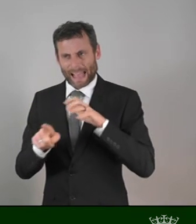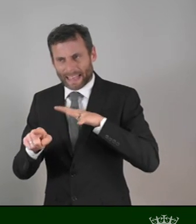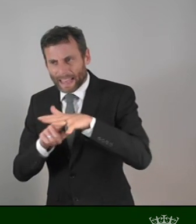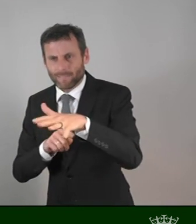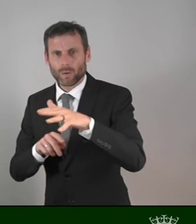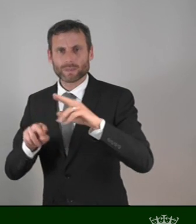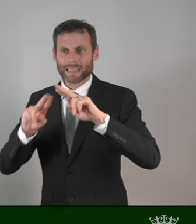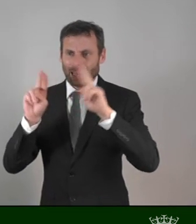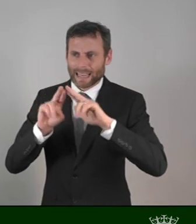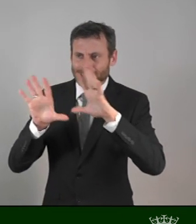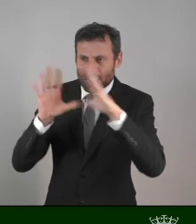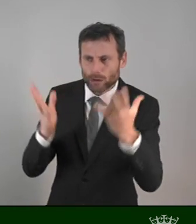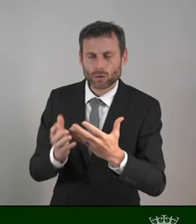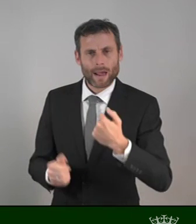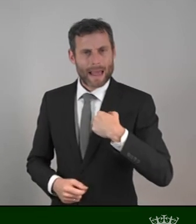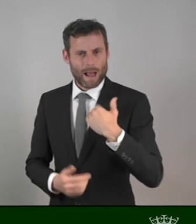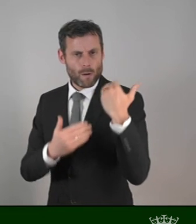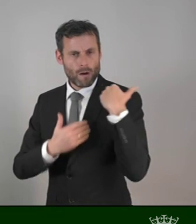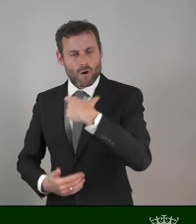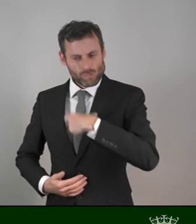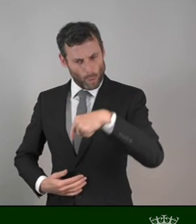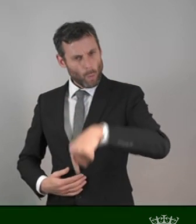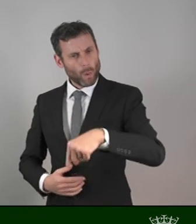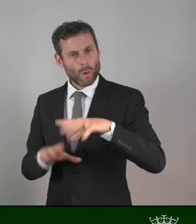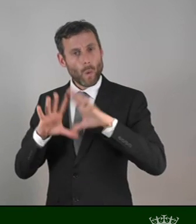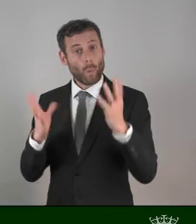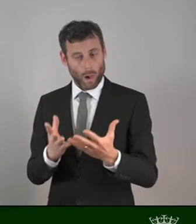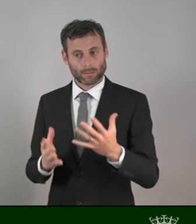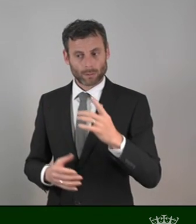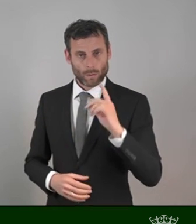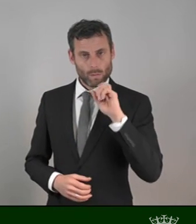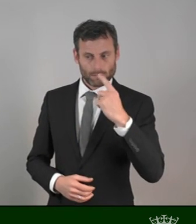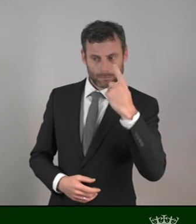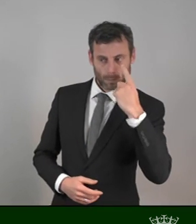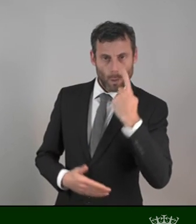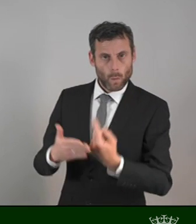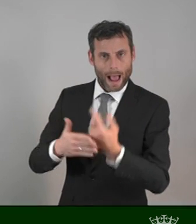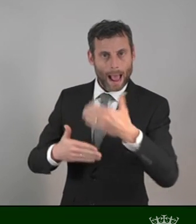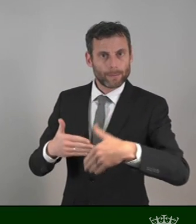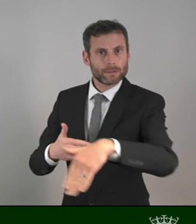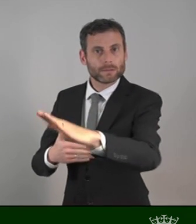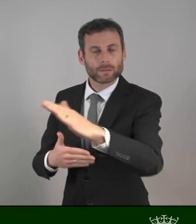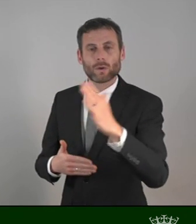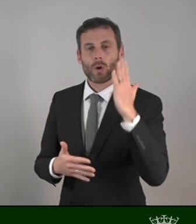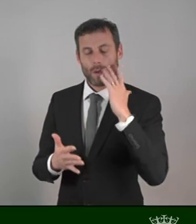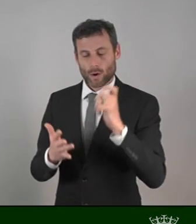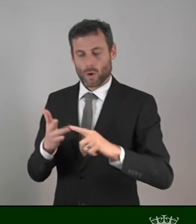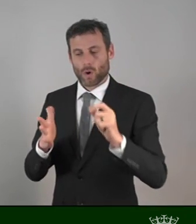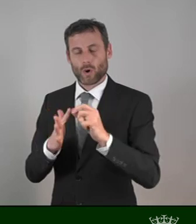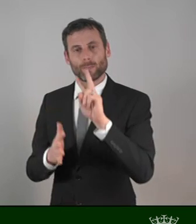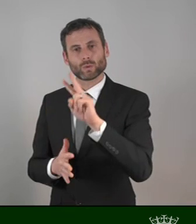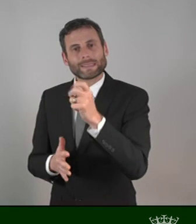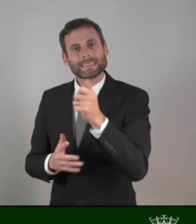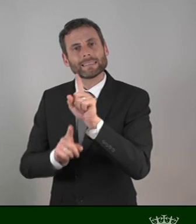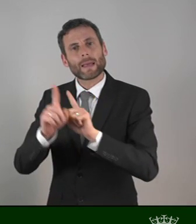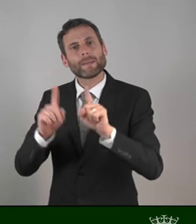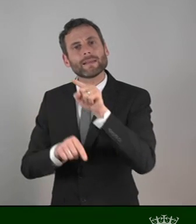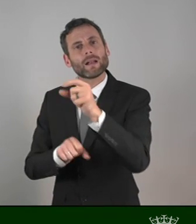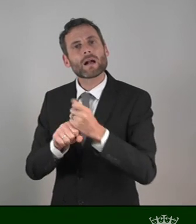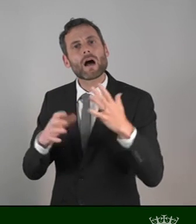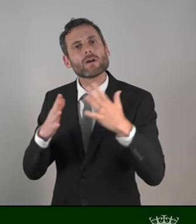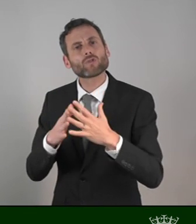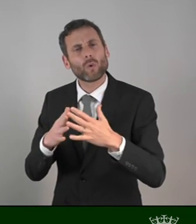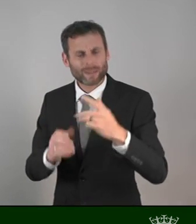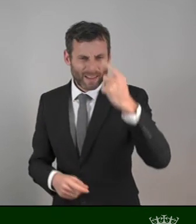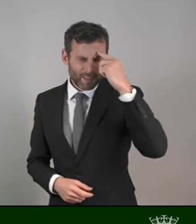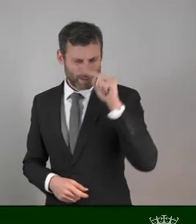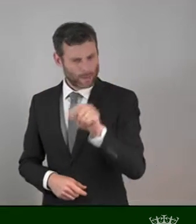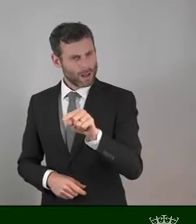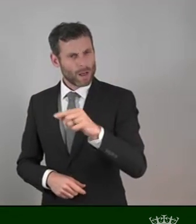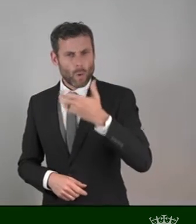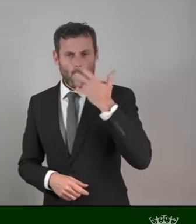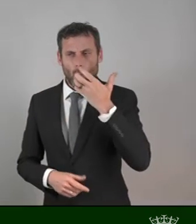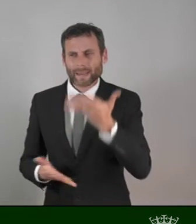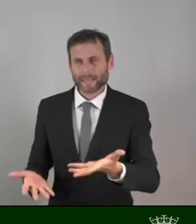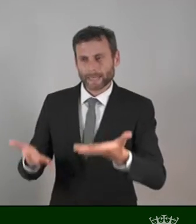Britain’s role in the world will face one of its most important tests later this year when COP26 meets in Glasgow to discuss the need for drastic action to tackle the climate emergency.